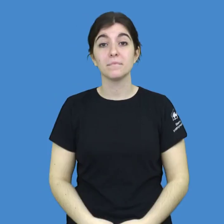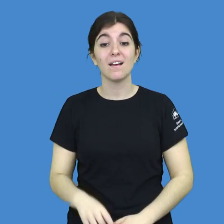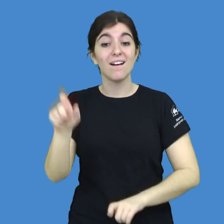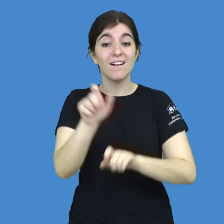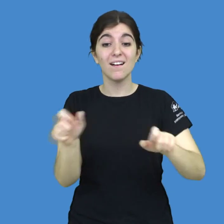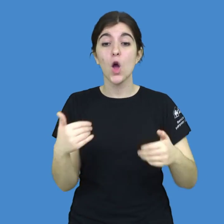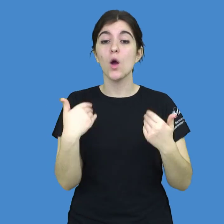persona